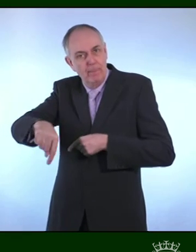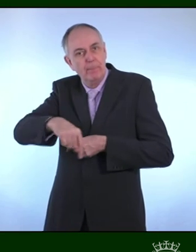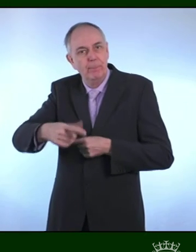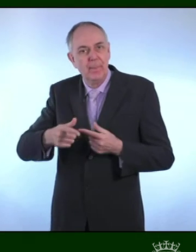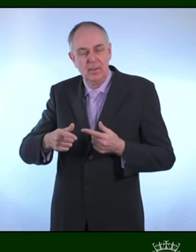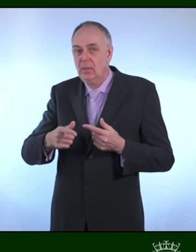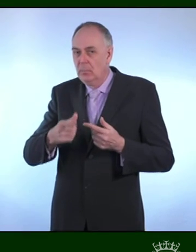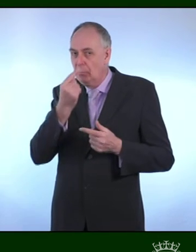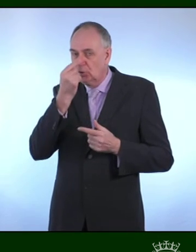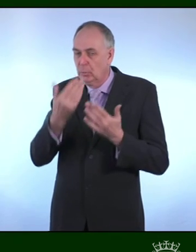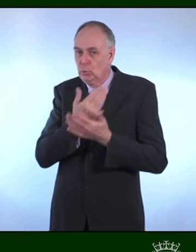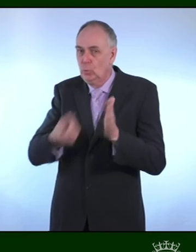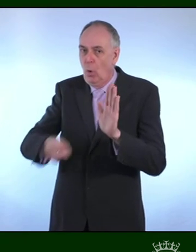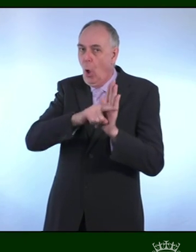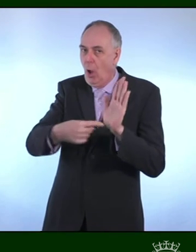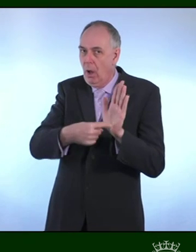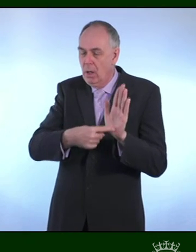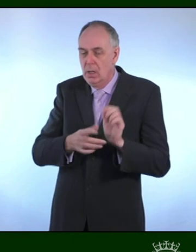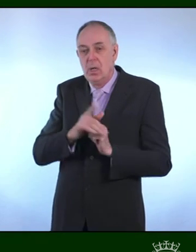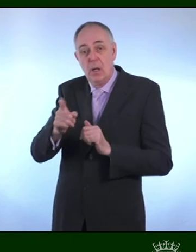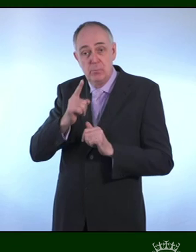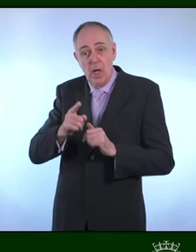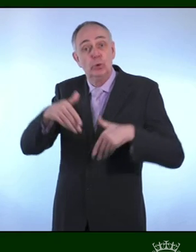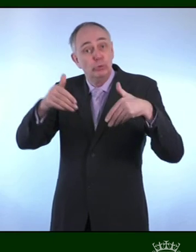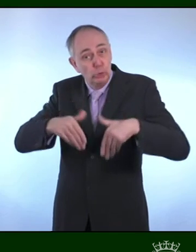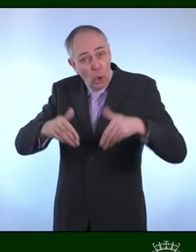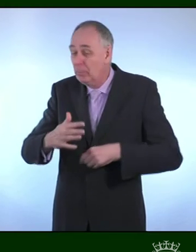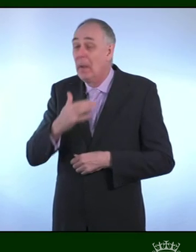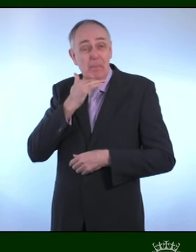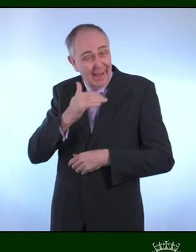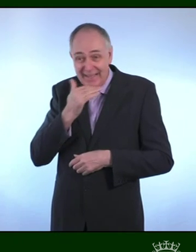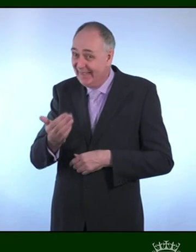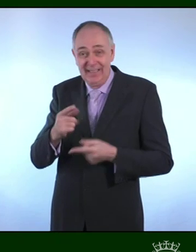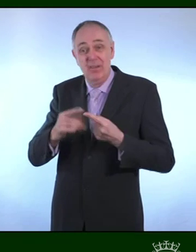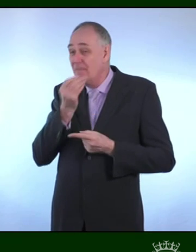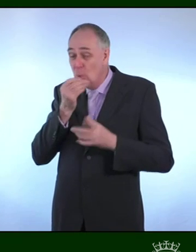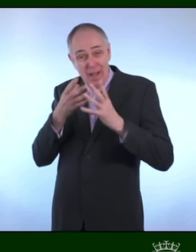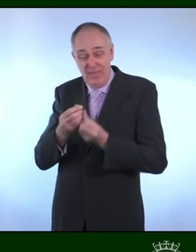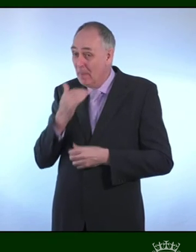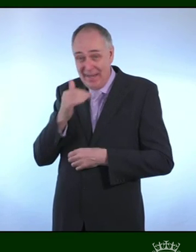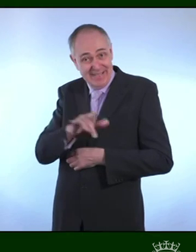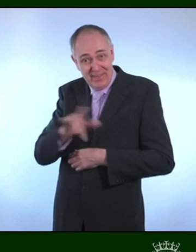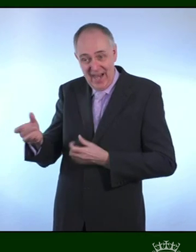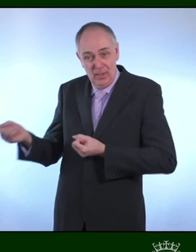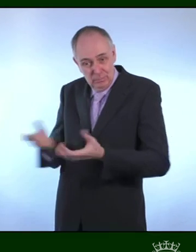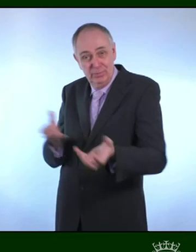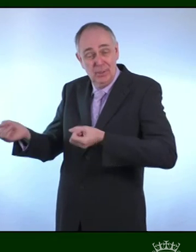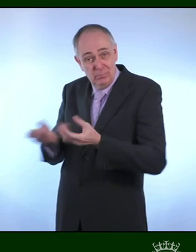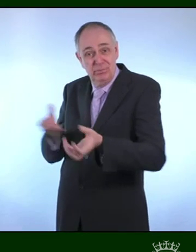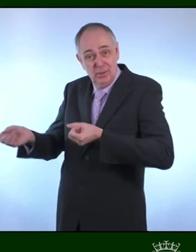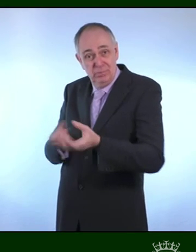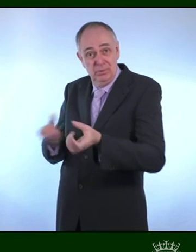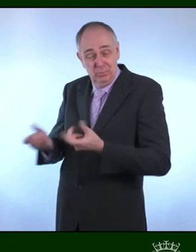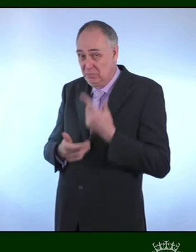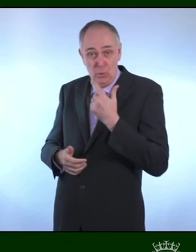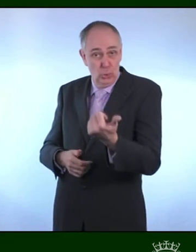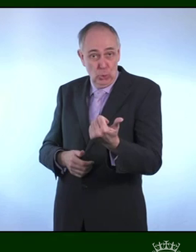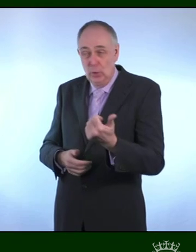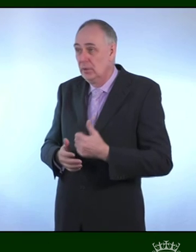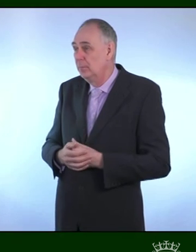I can tell my honourable Friend that the supermarkets do have adequate supplies; as he knows, our supply chains are very good.